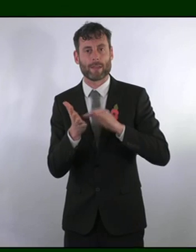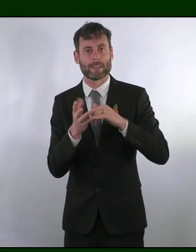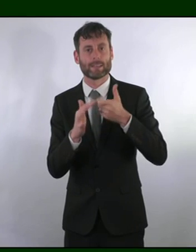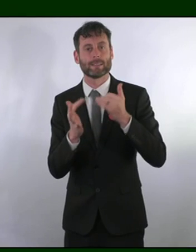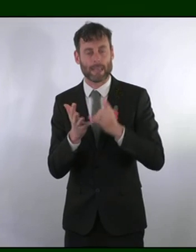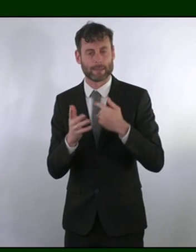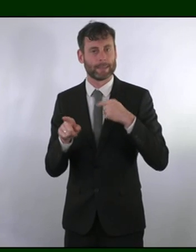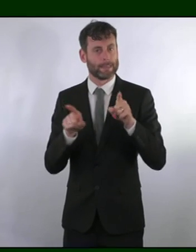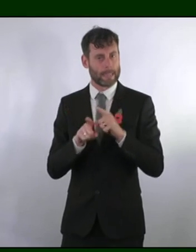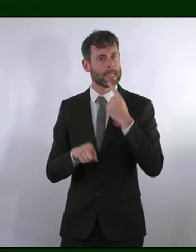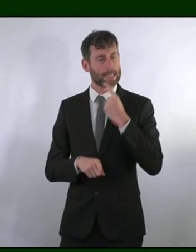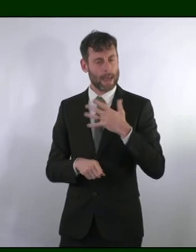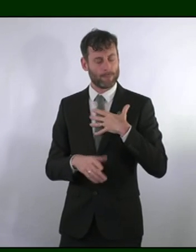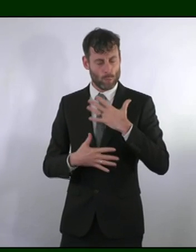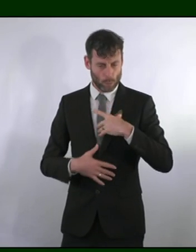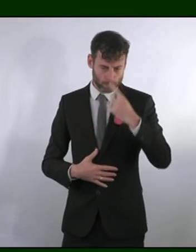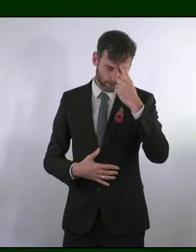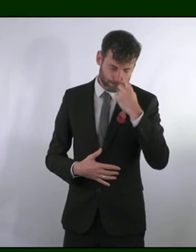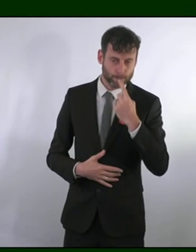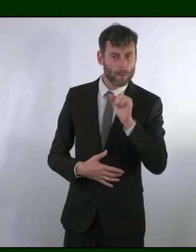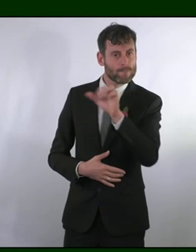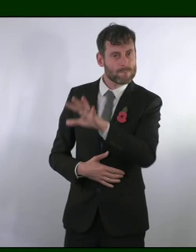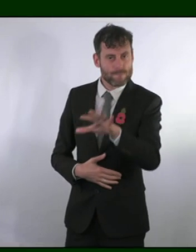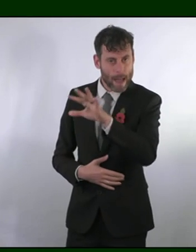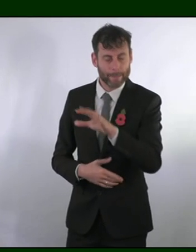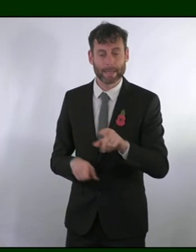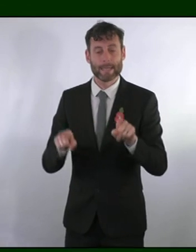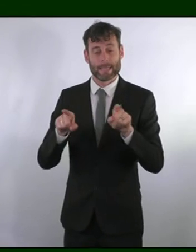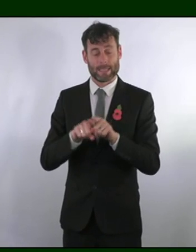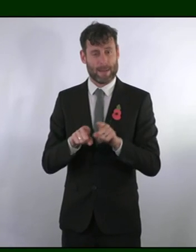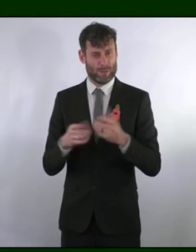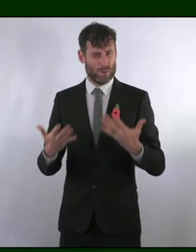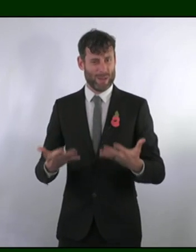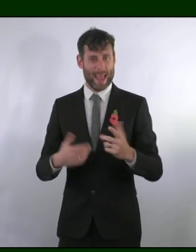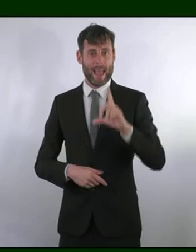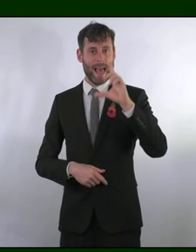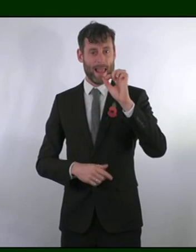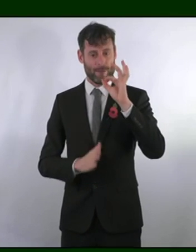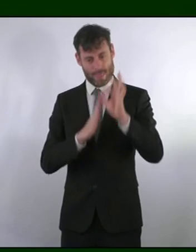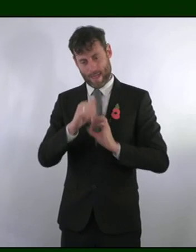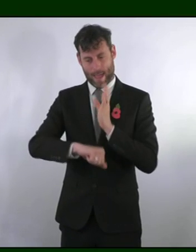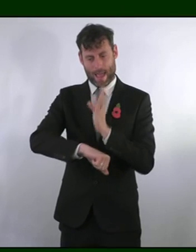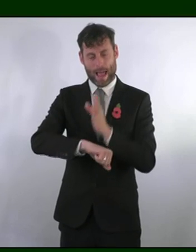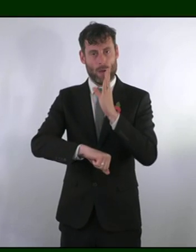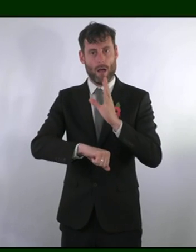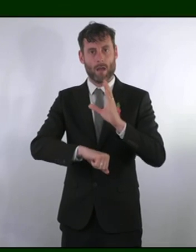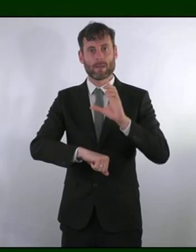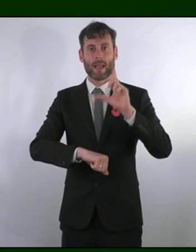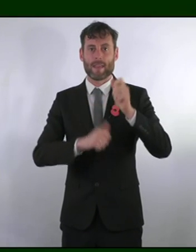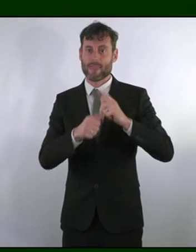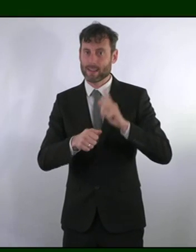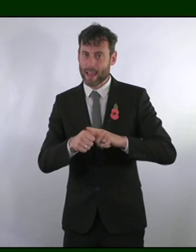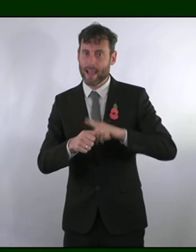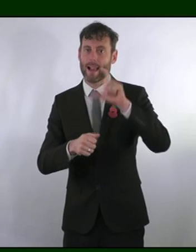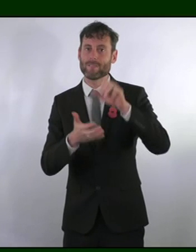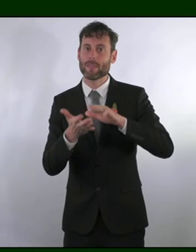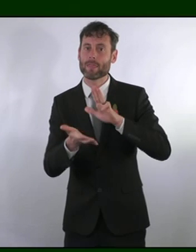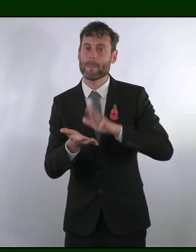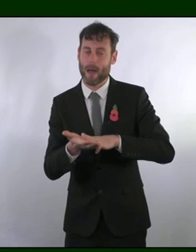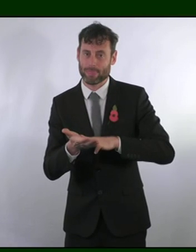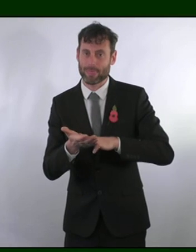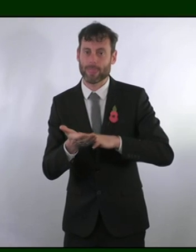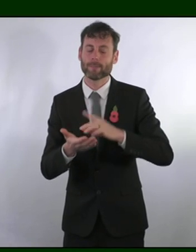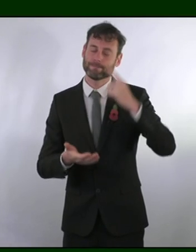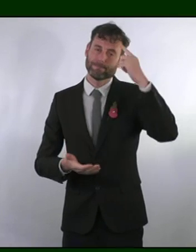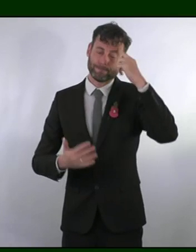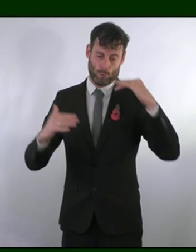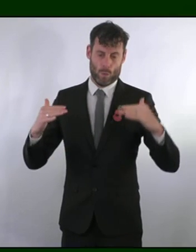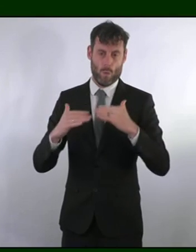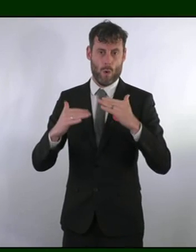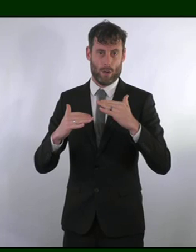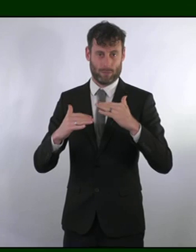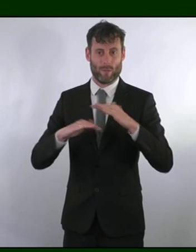This being Armistice Day, we commemorate the day 102 years ago on the eleventh hour of the eleventh month when the guns fell silent and all those who have paid the ultimate sacrifice in conflict since then.